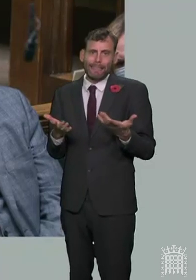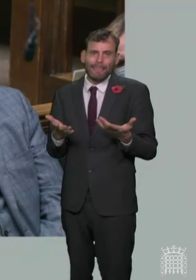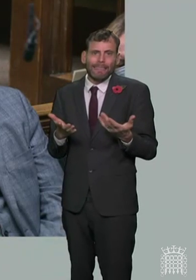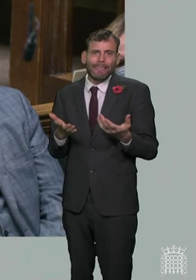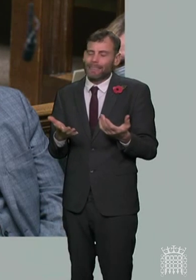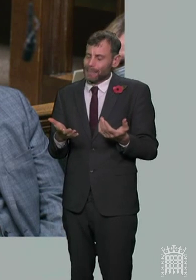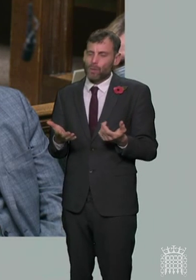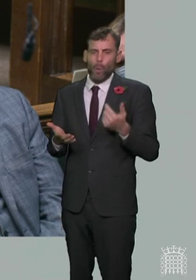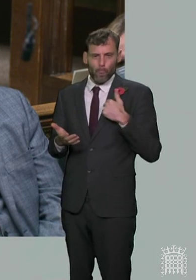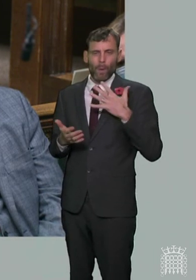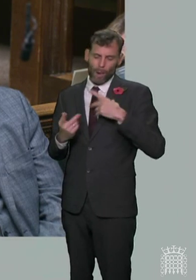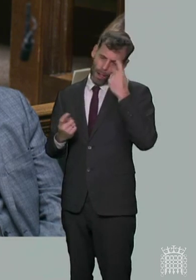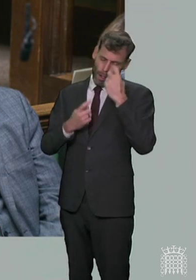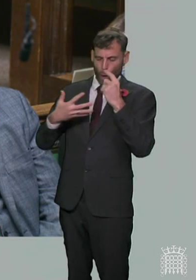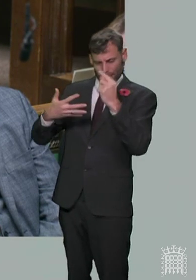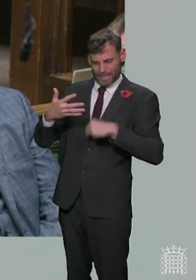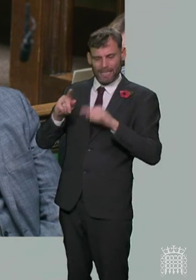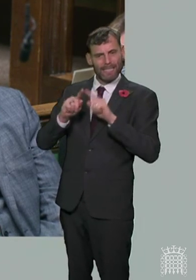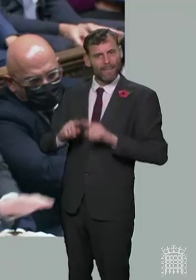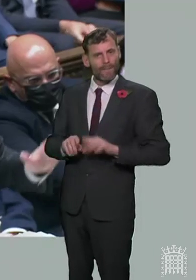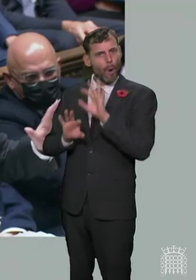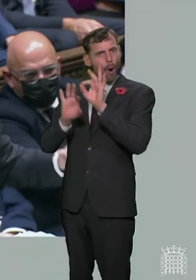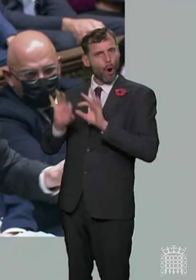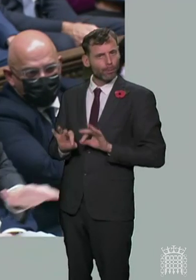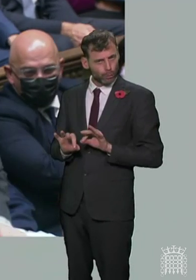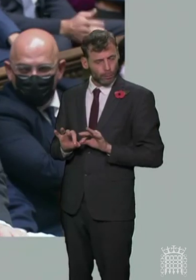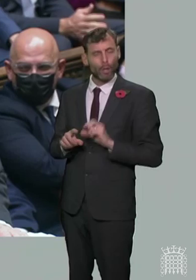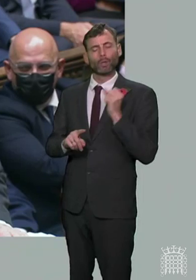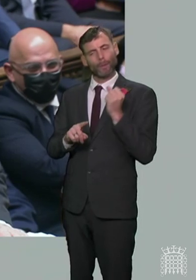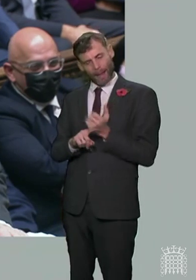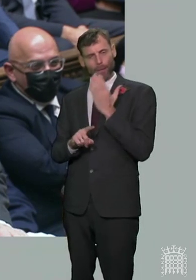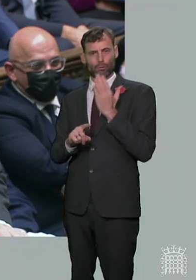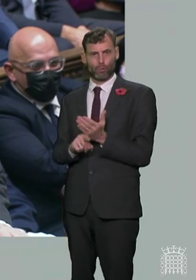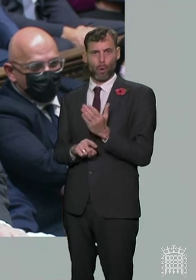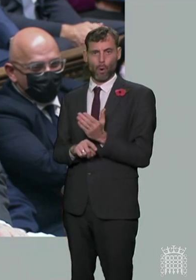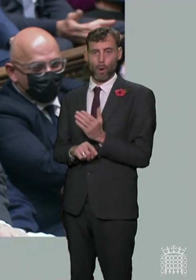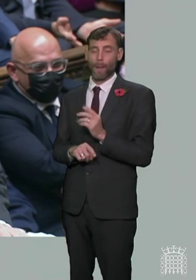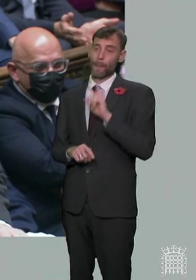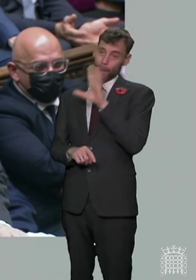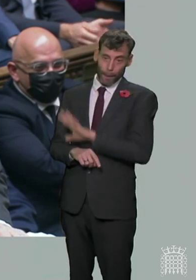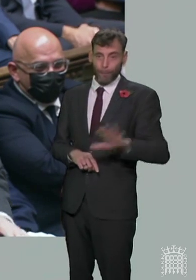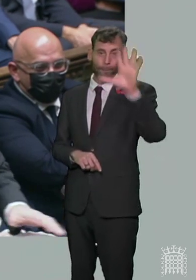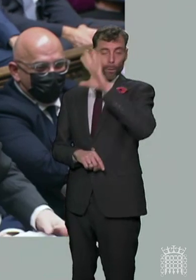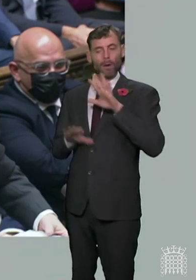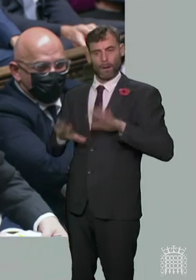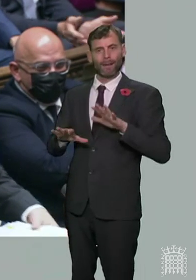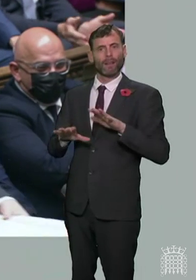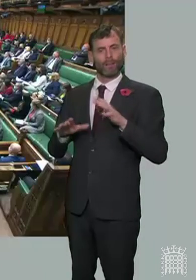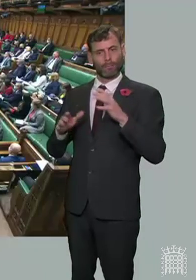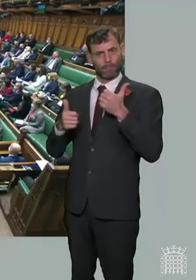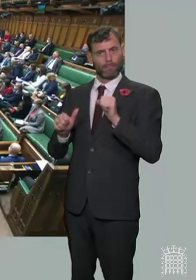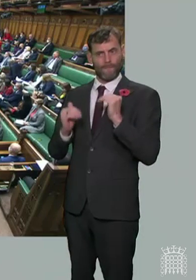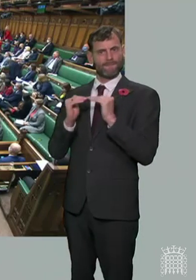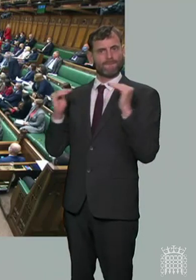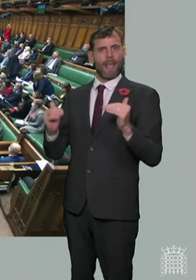We continue to reflect on all the options to ensure that people across this country get fair pensions.